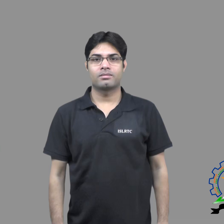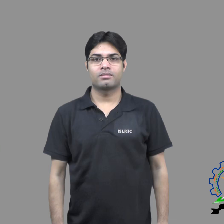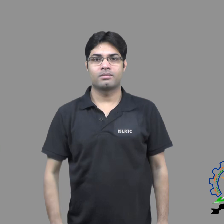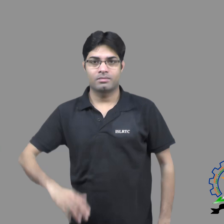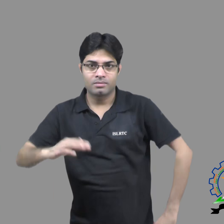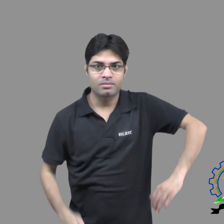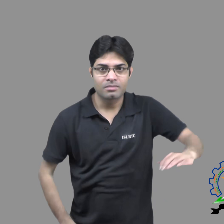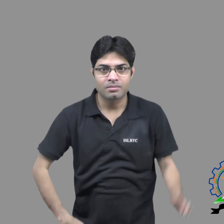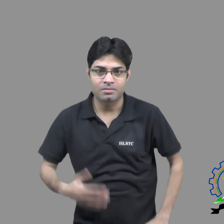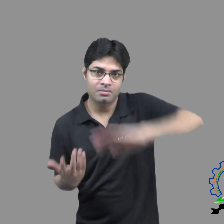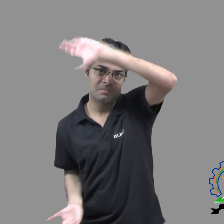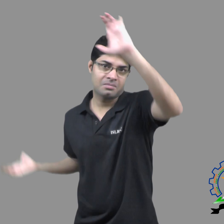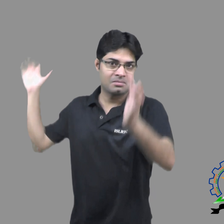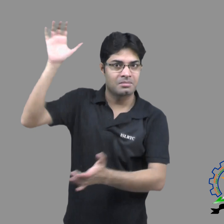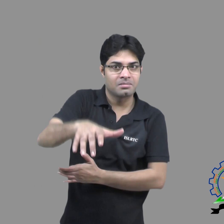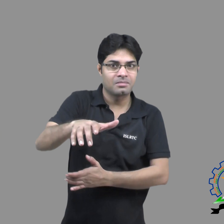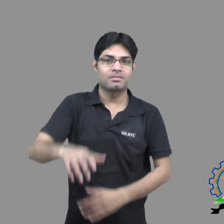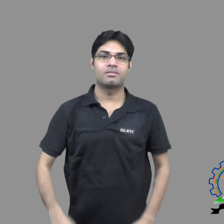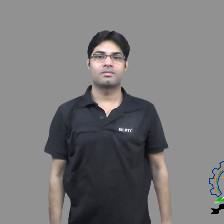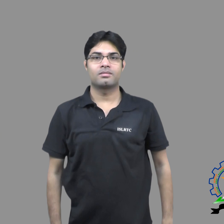Wrestling